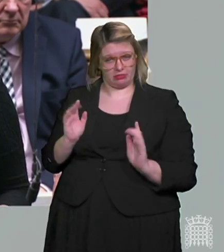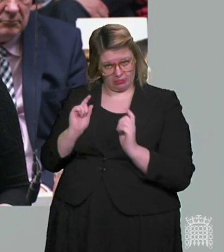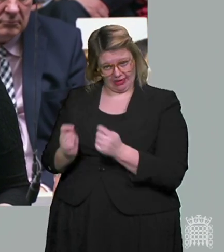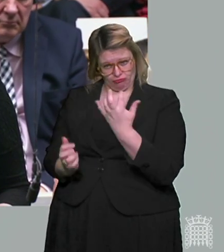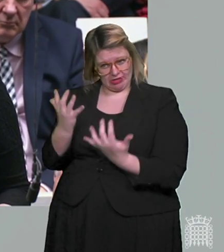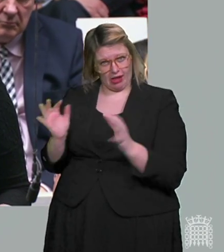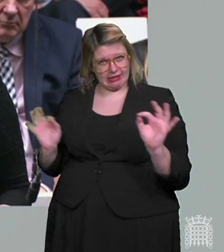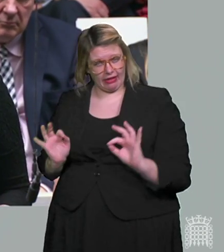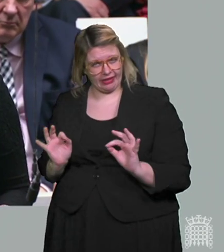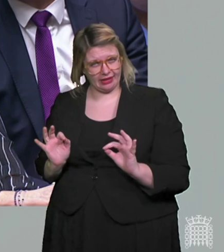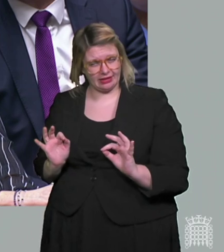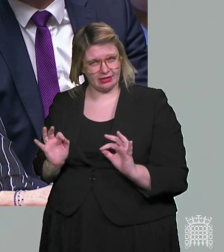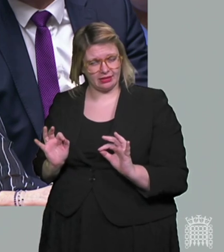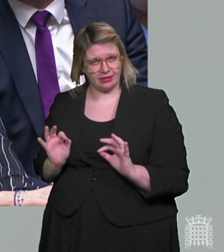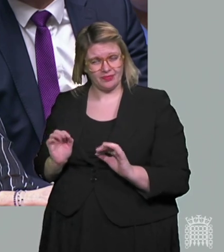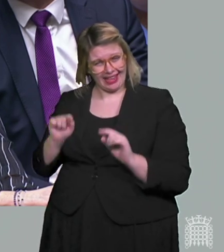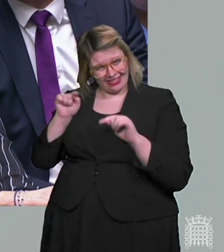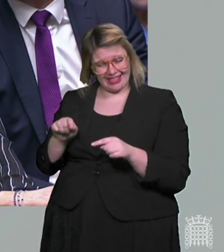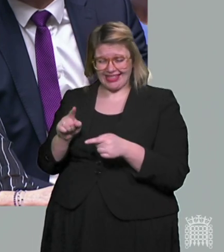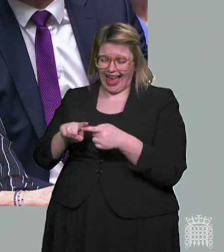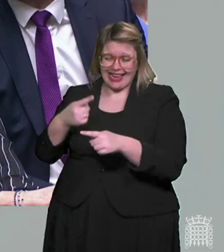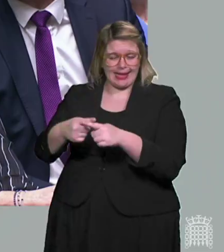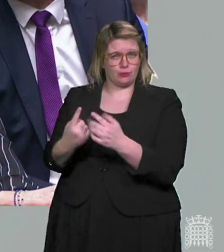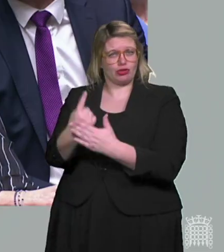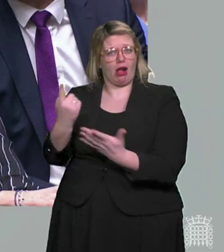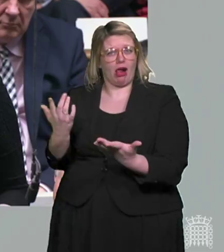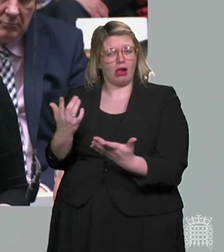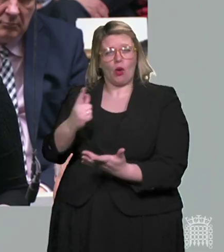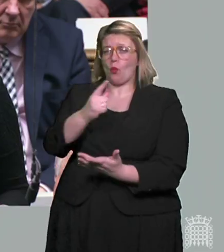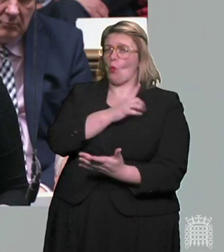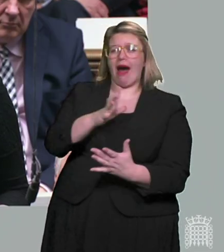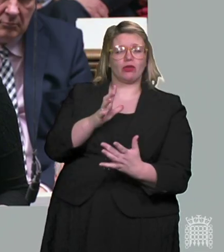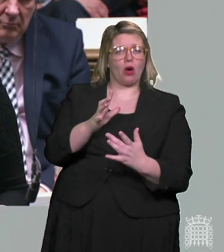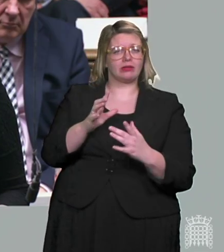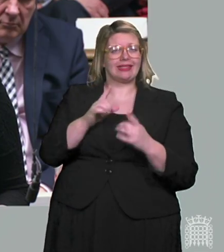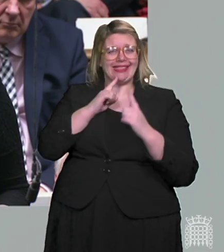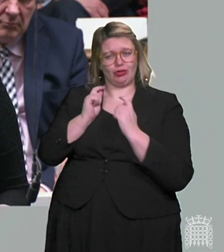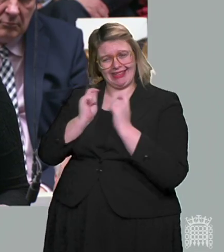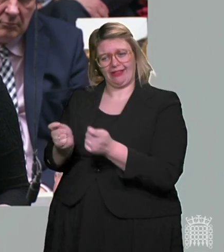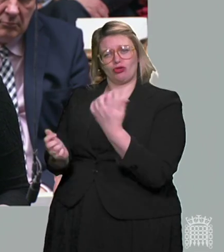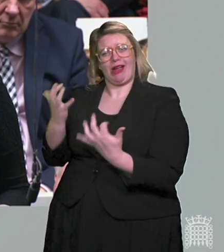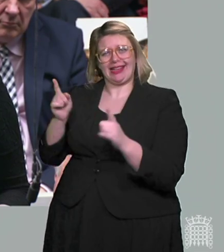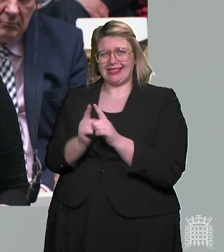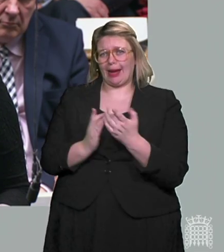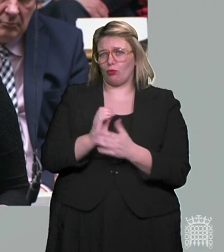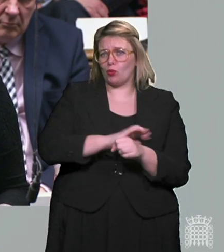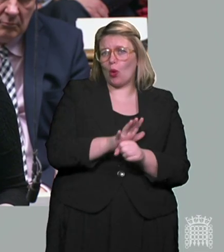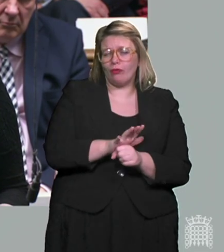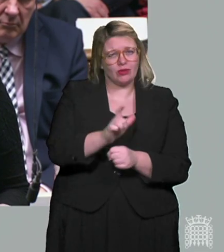In exceptional circumstances such as these, why can the same principle not apply?